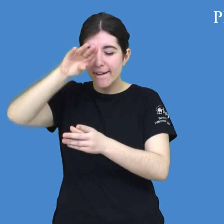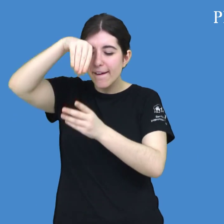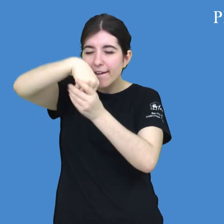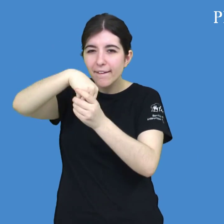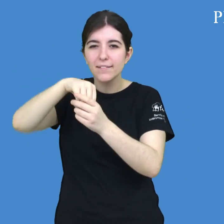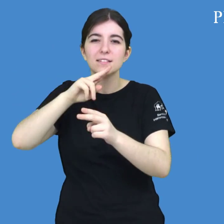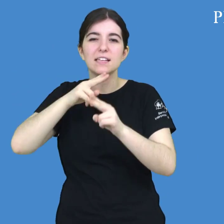dentro